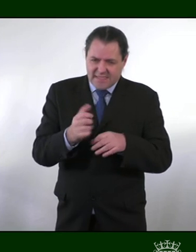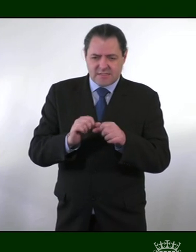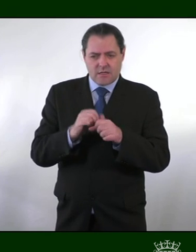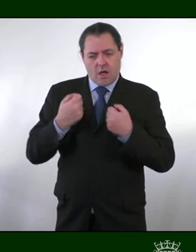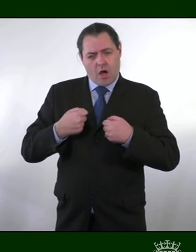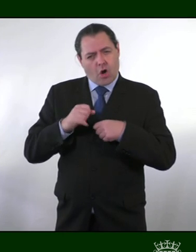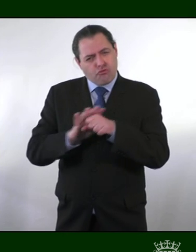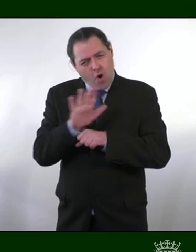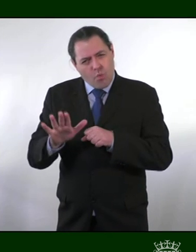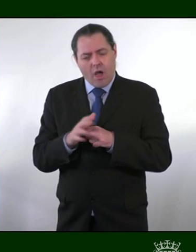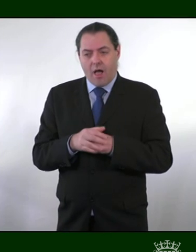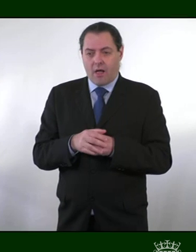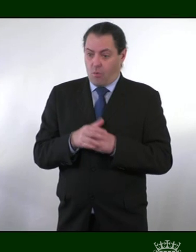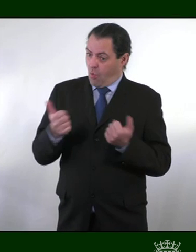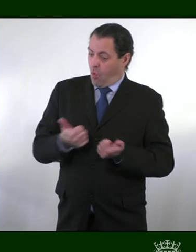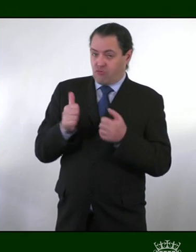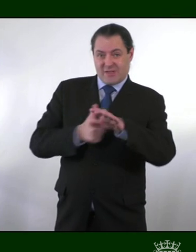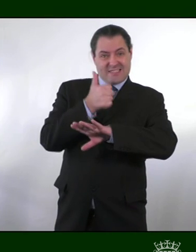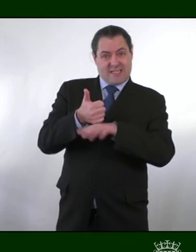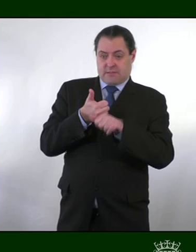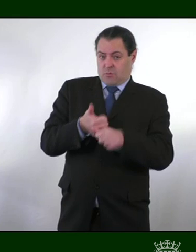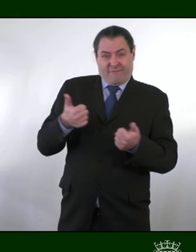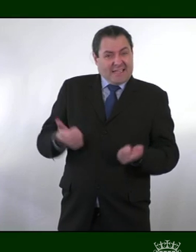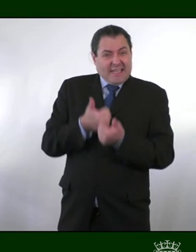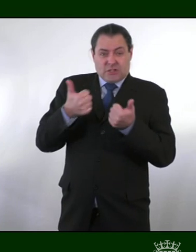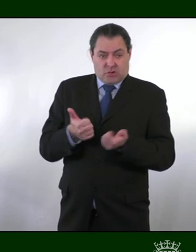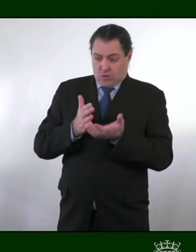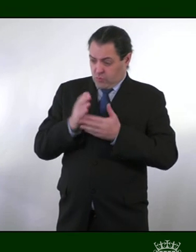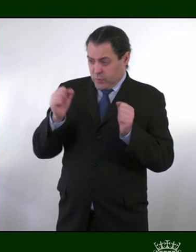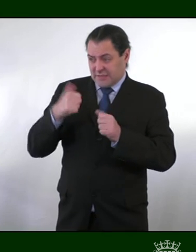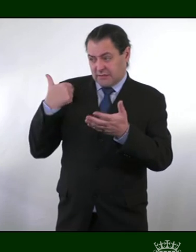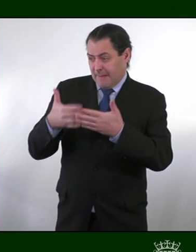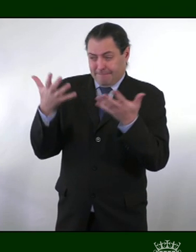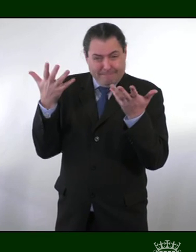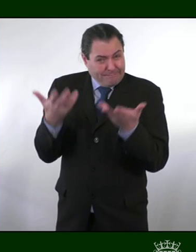We have already put in place support through this winter period.